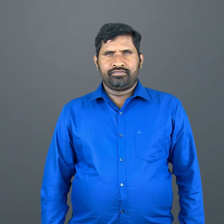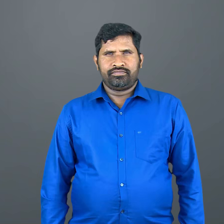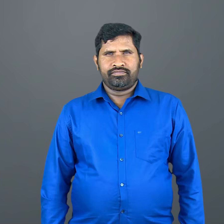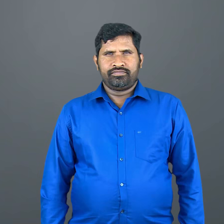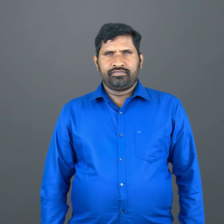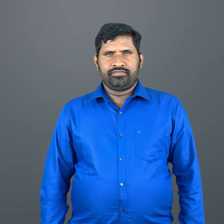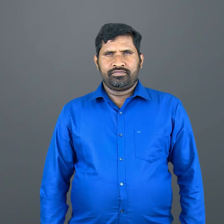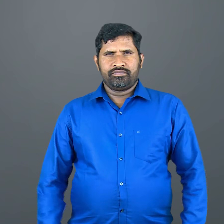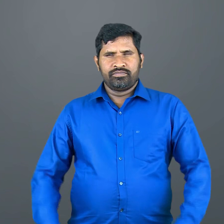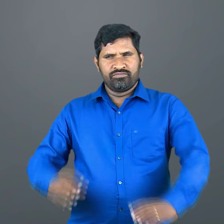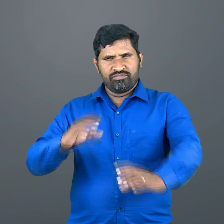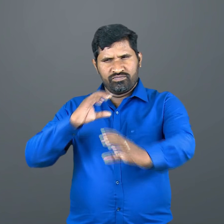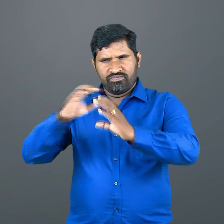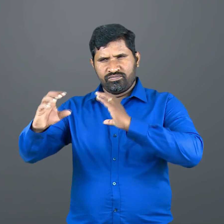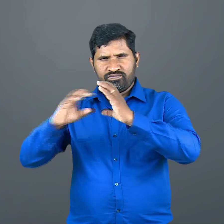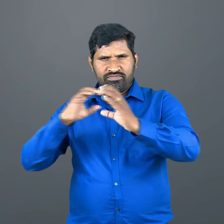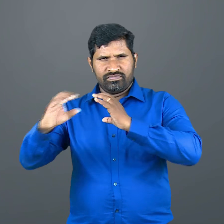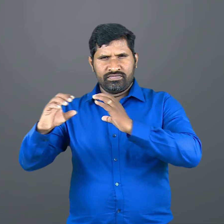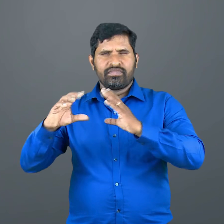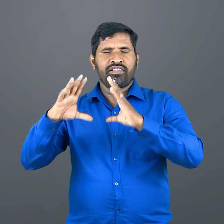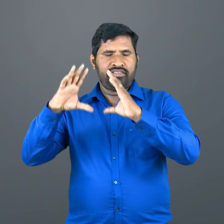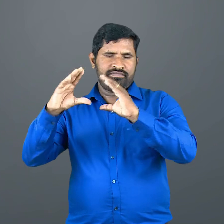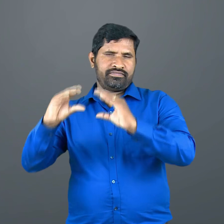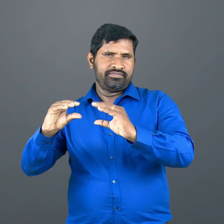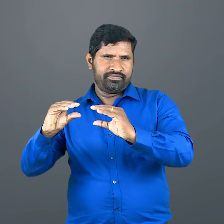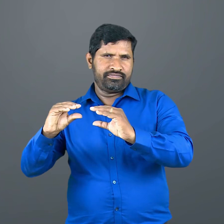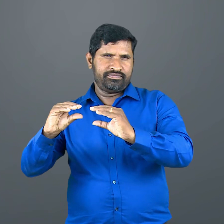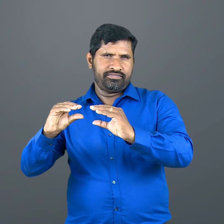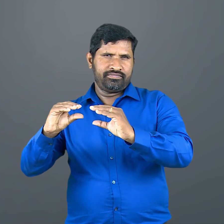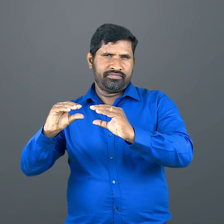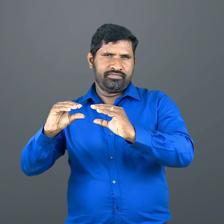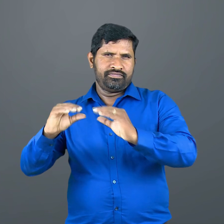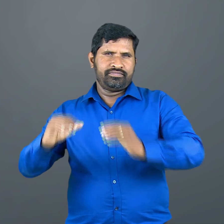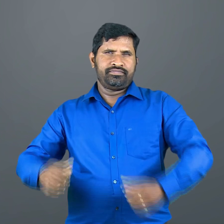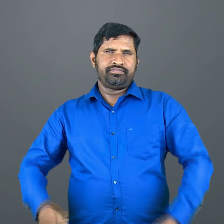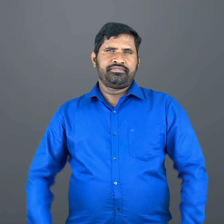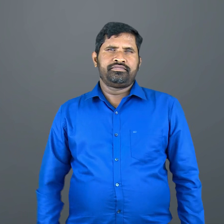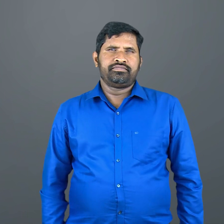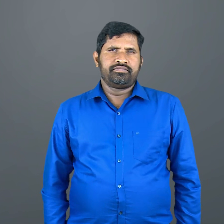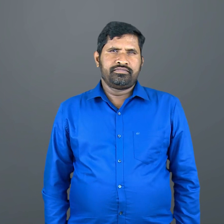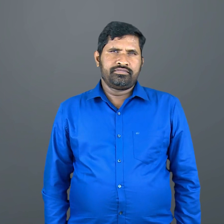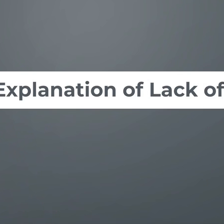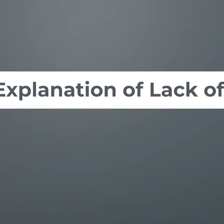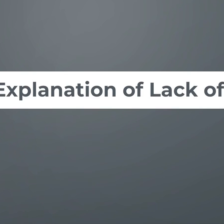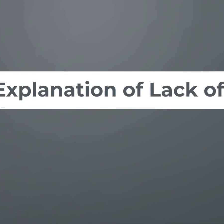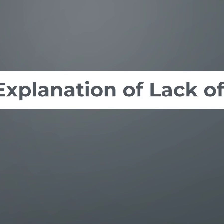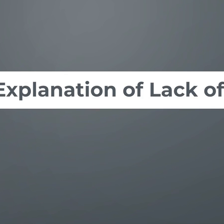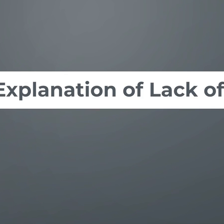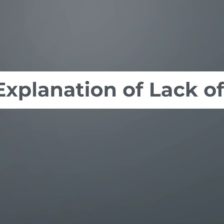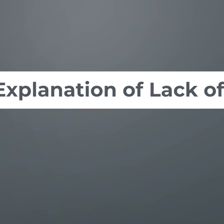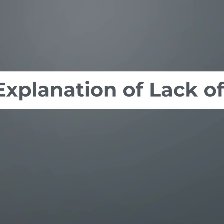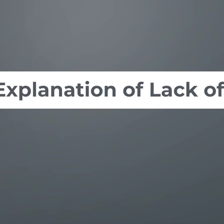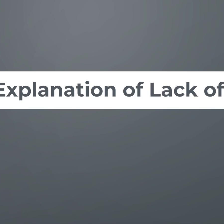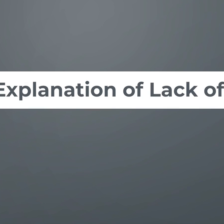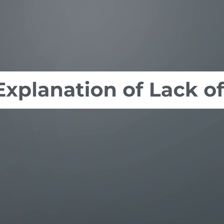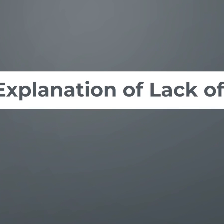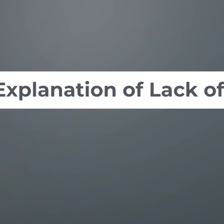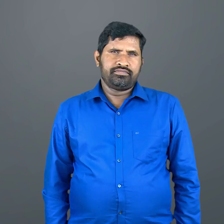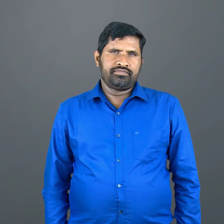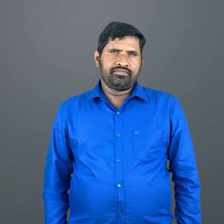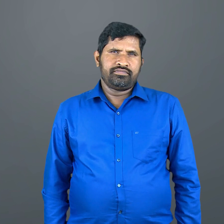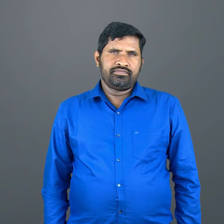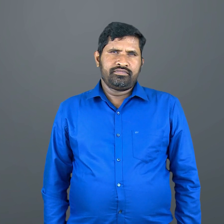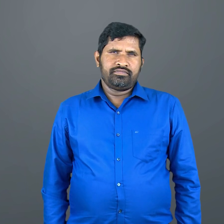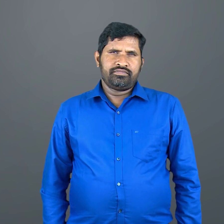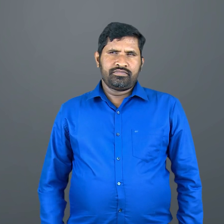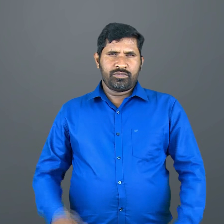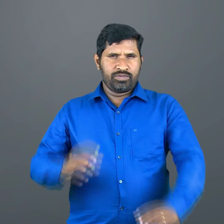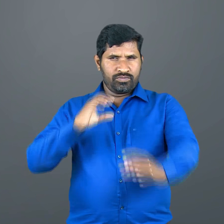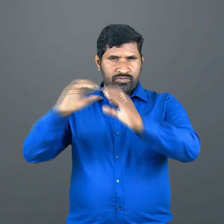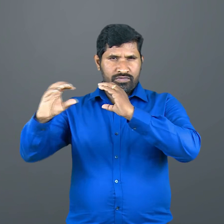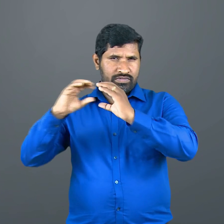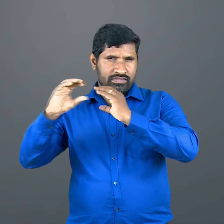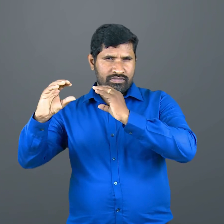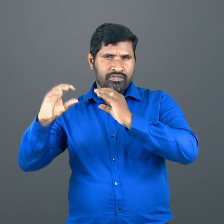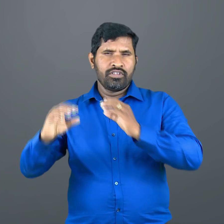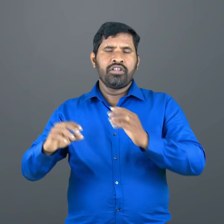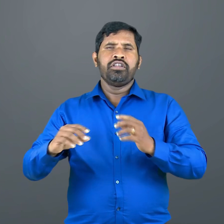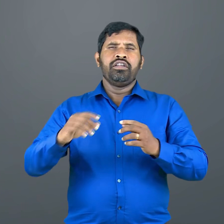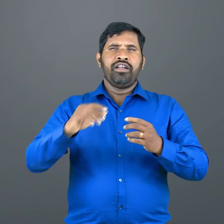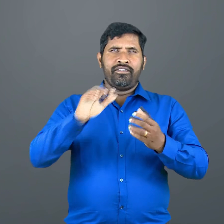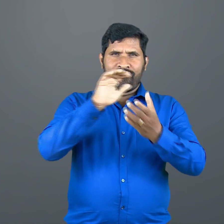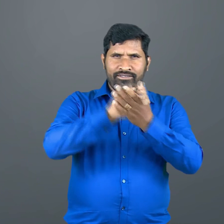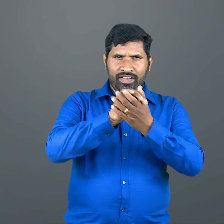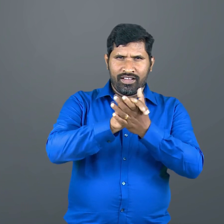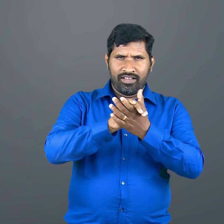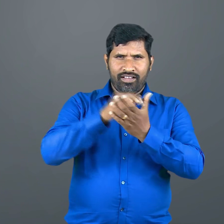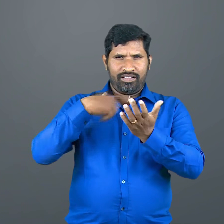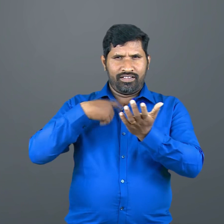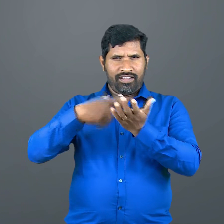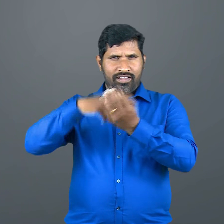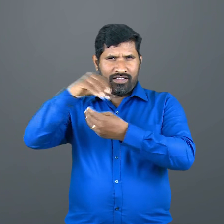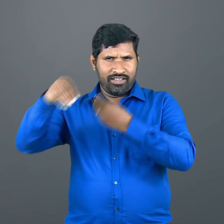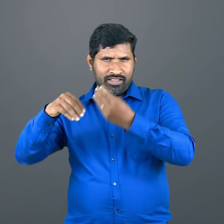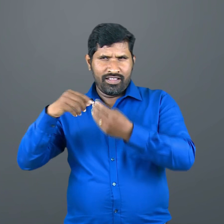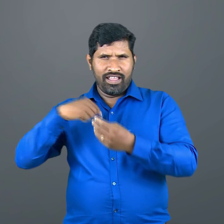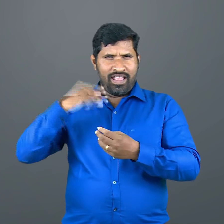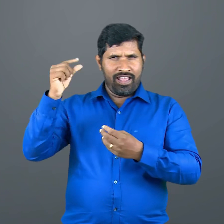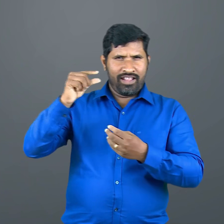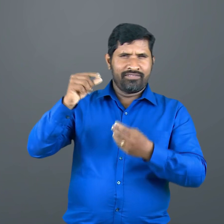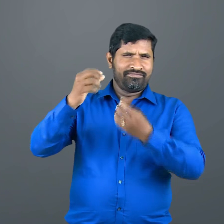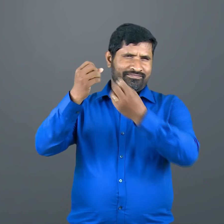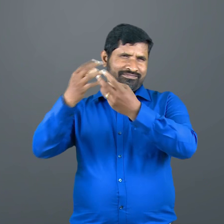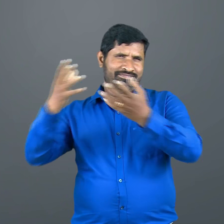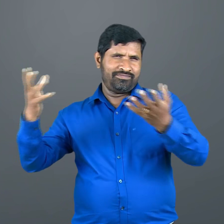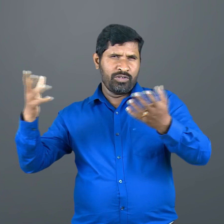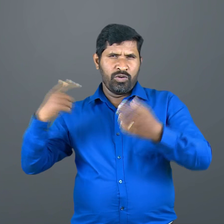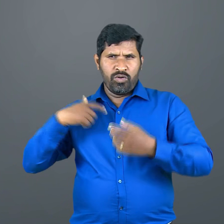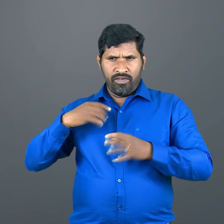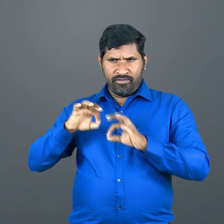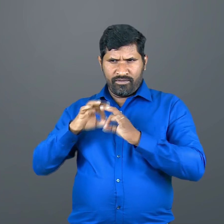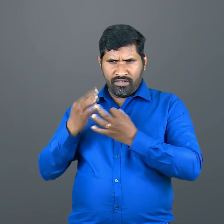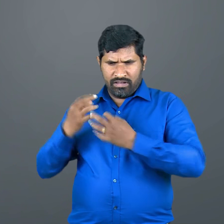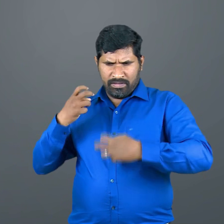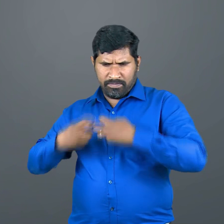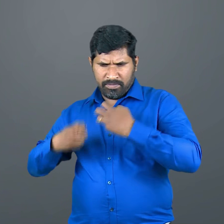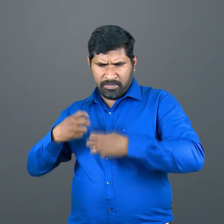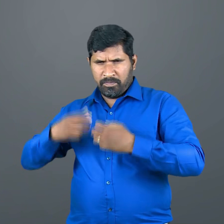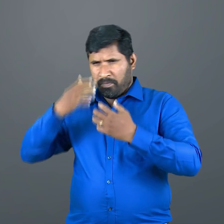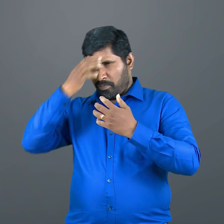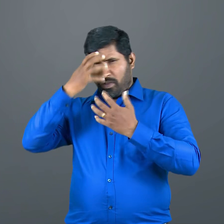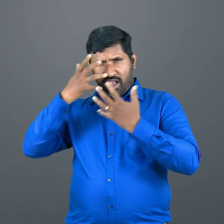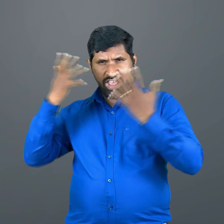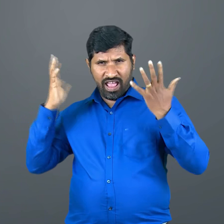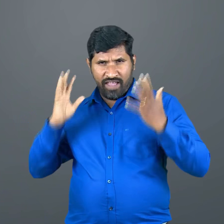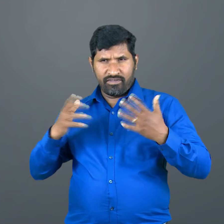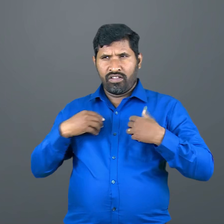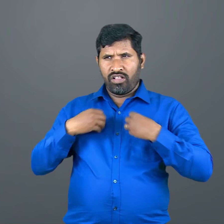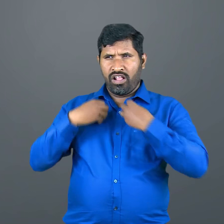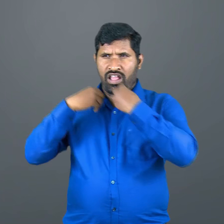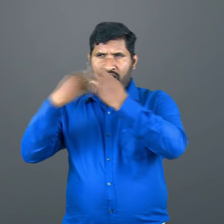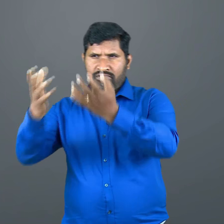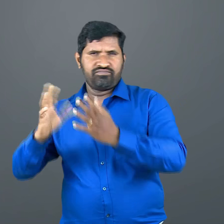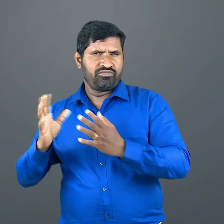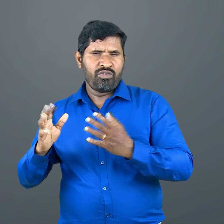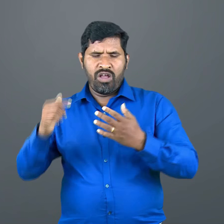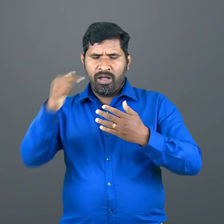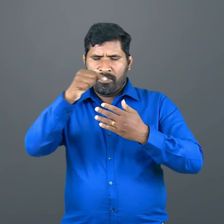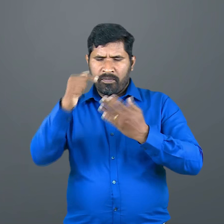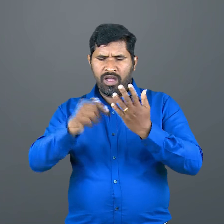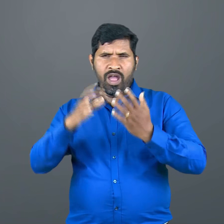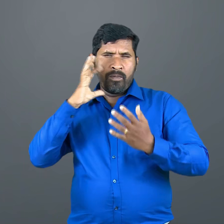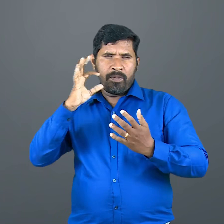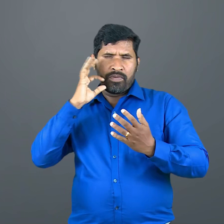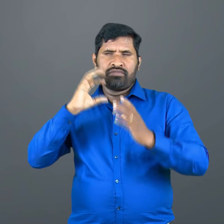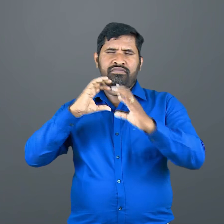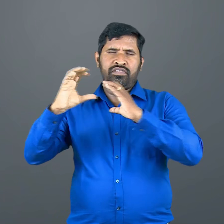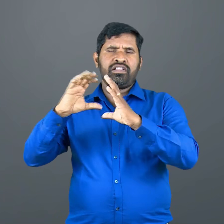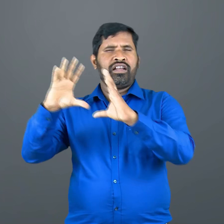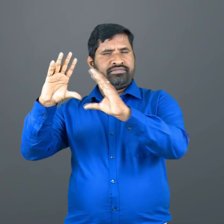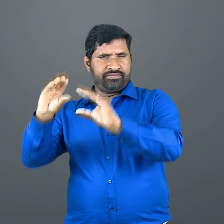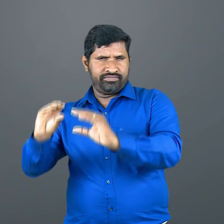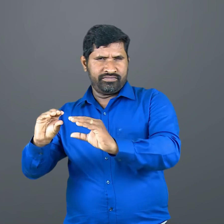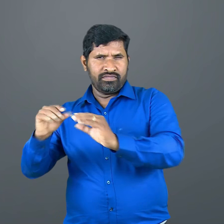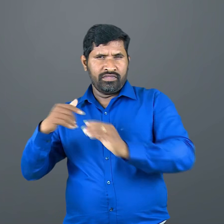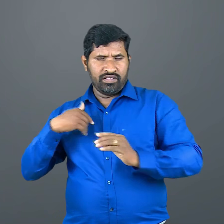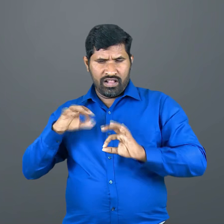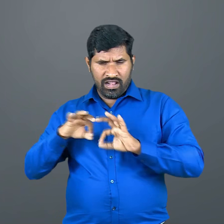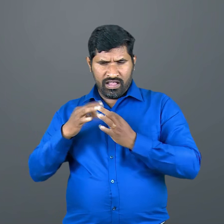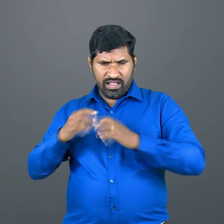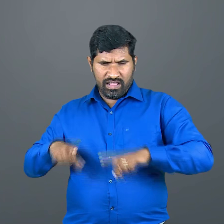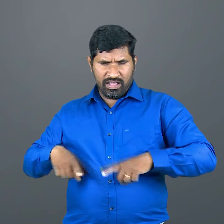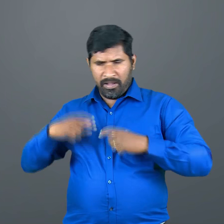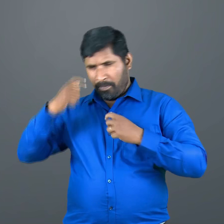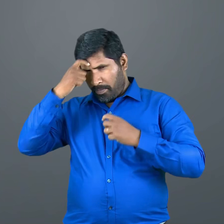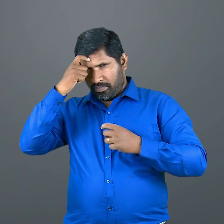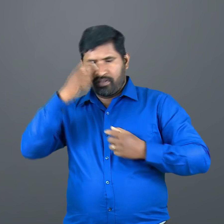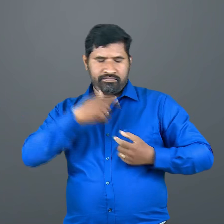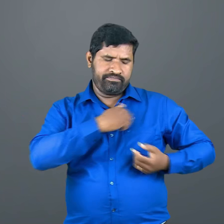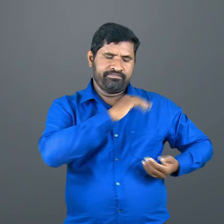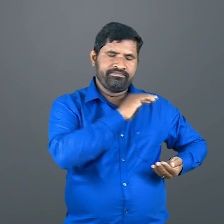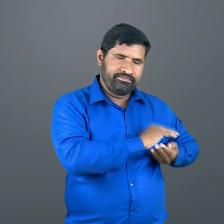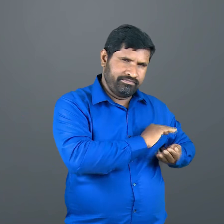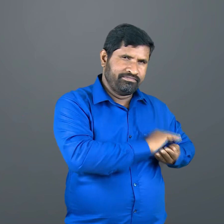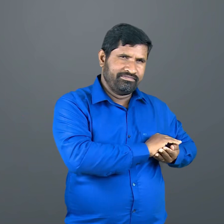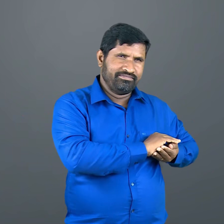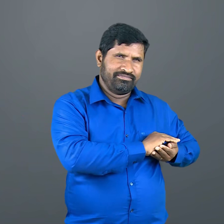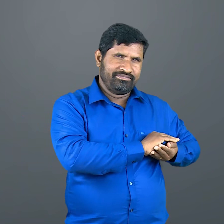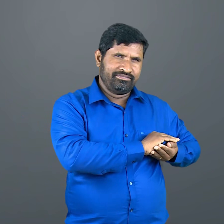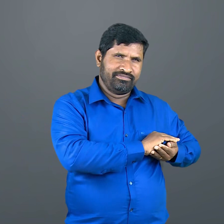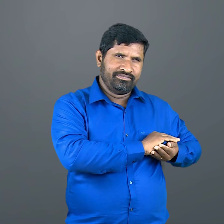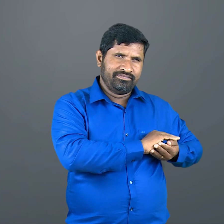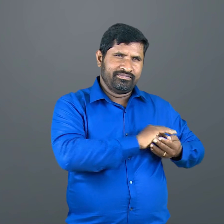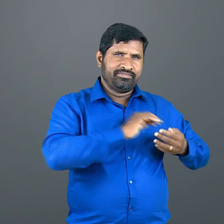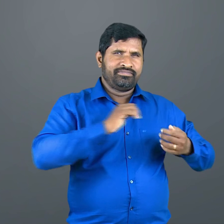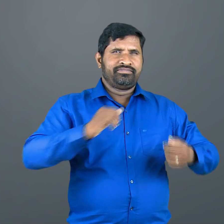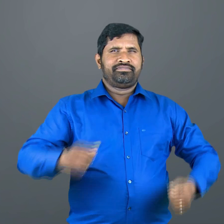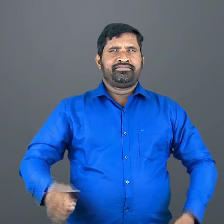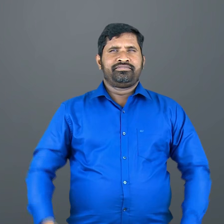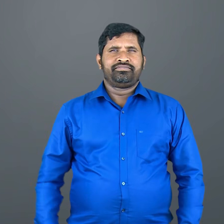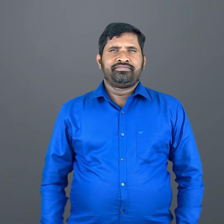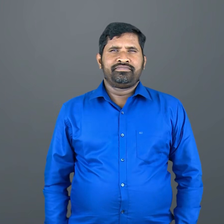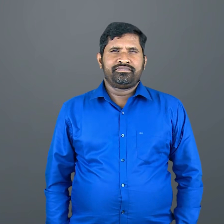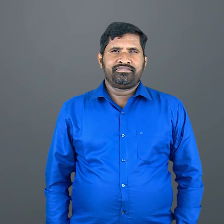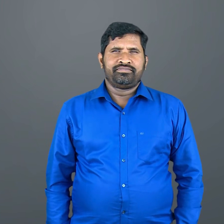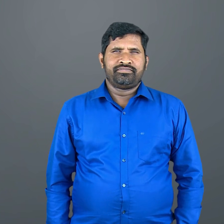Lack of Communication